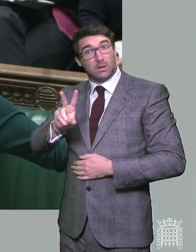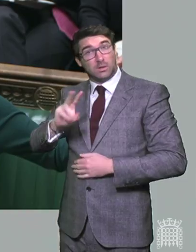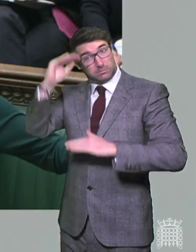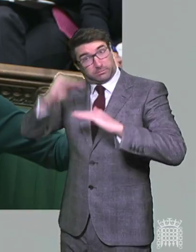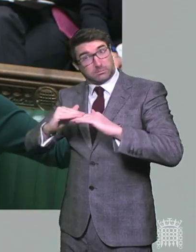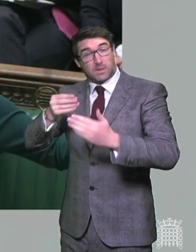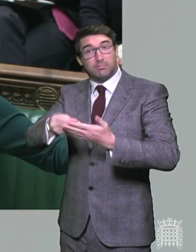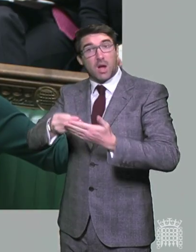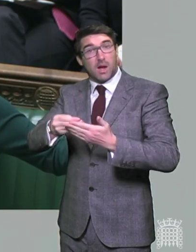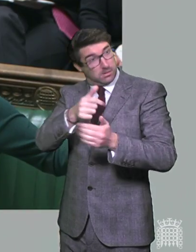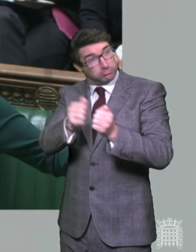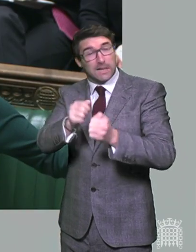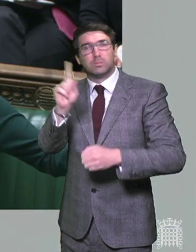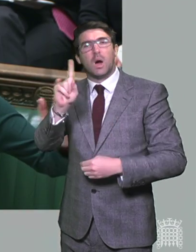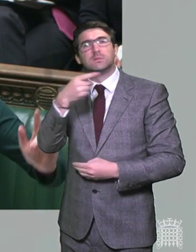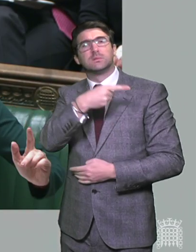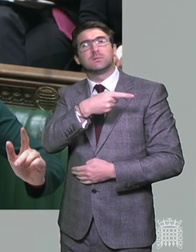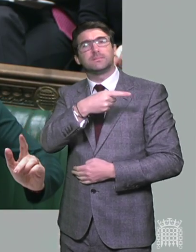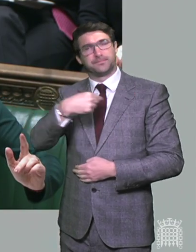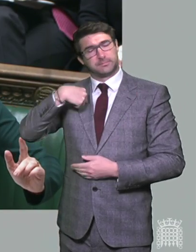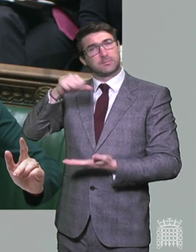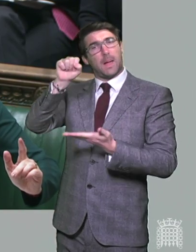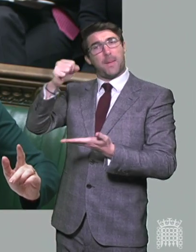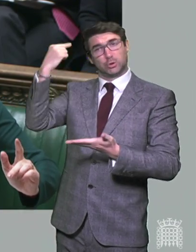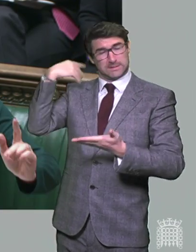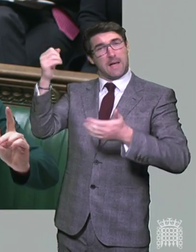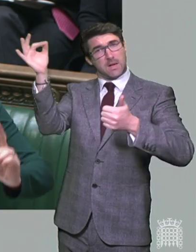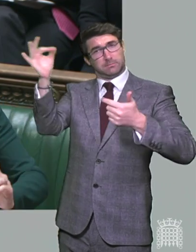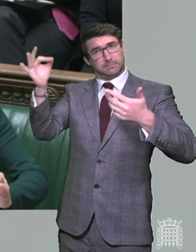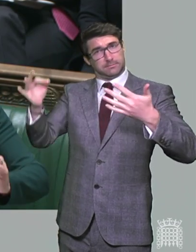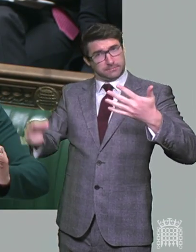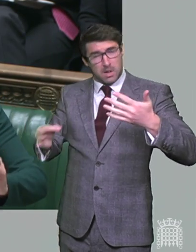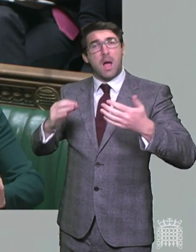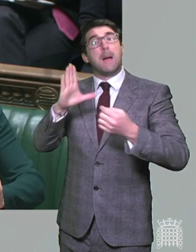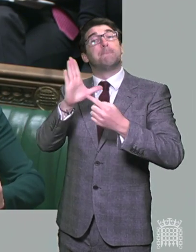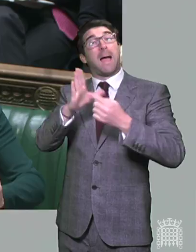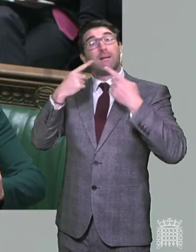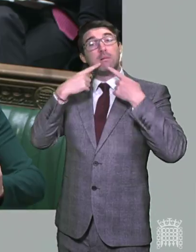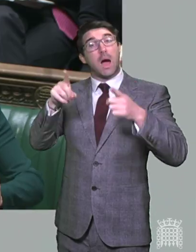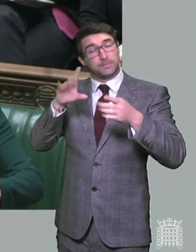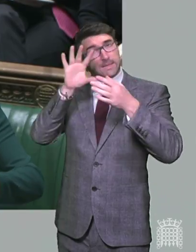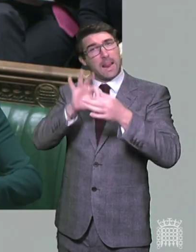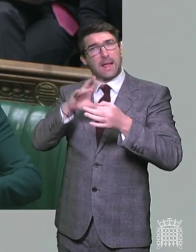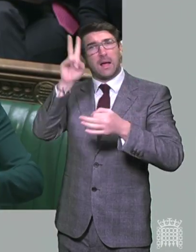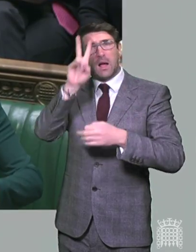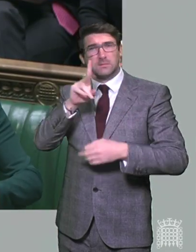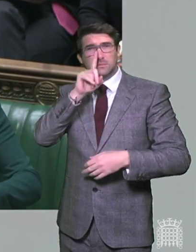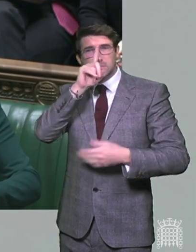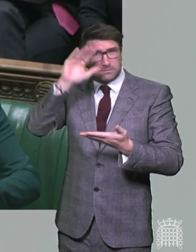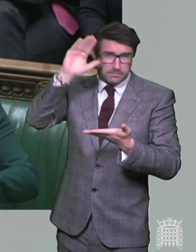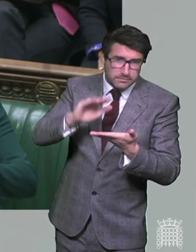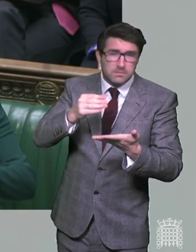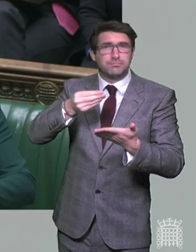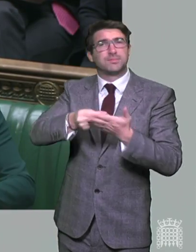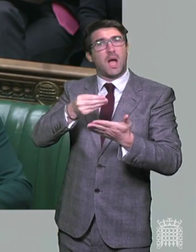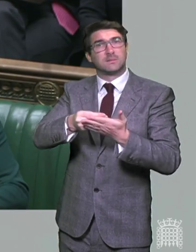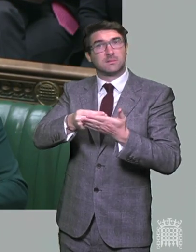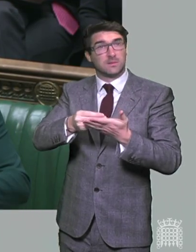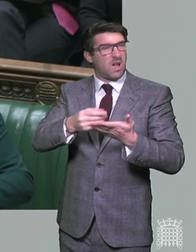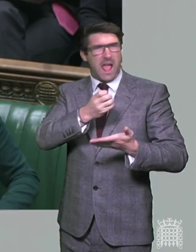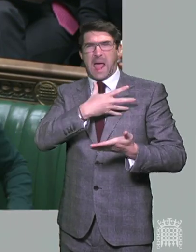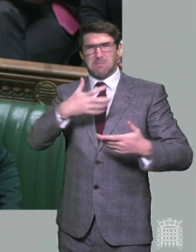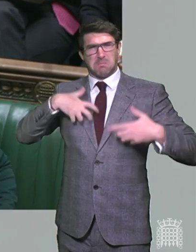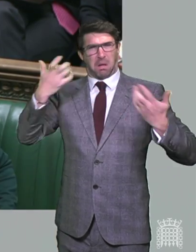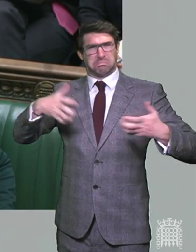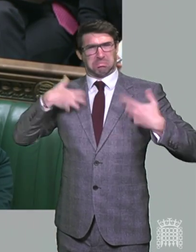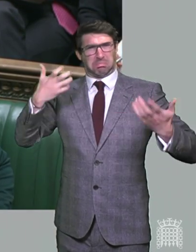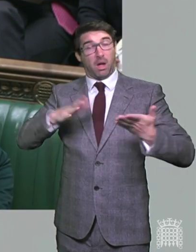It was the biggest part of our mini-Budget. Are the Opposition saying that they want to reverse it and that they want to see people facing energy bills of £6,000?